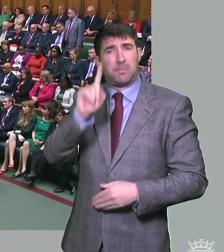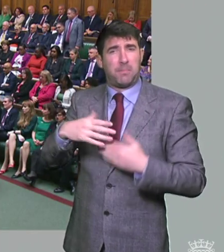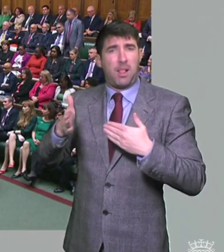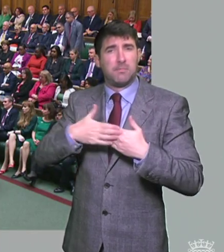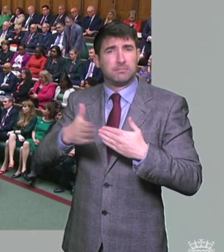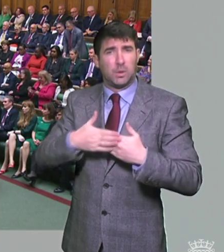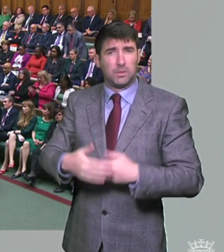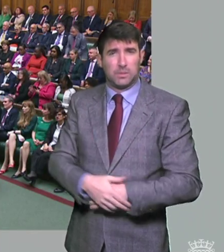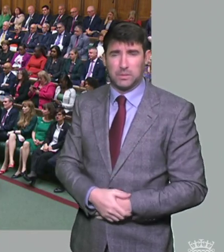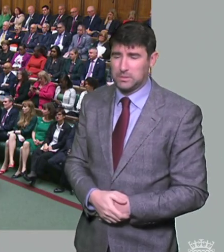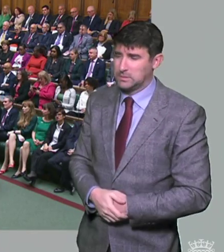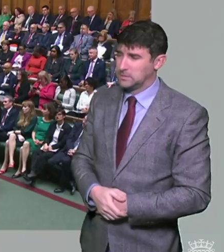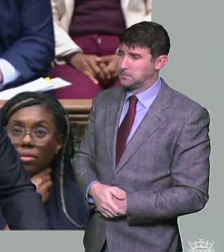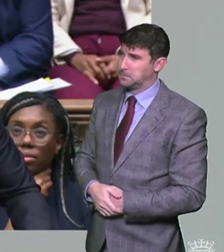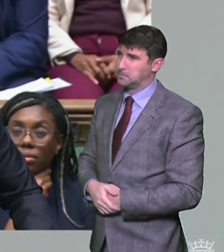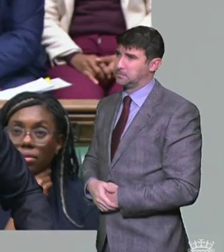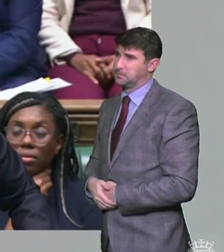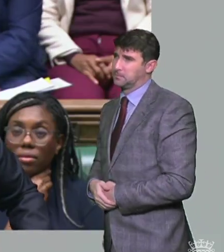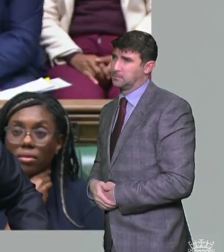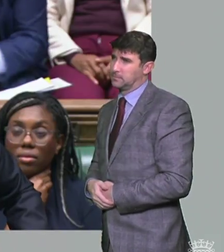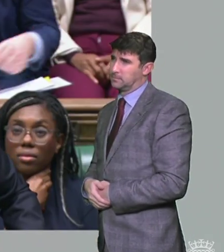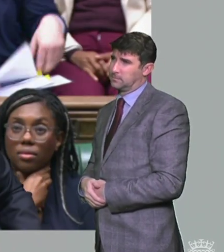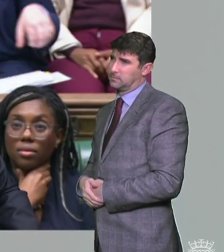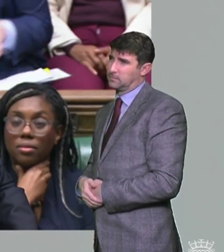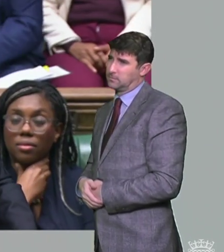We will always support our hard-working nurses. That is why, when I was Chancellor, we reintroduced